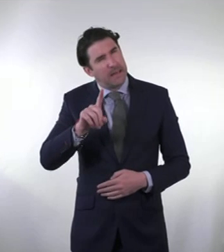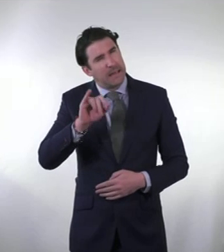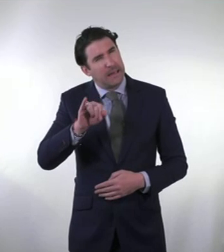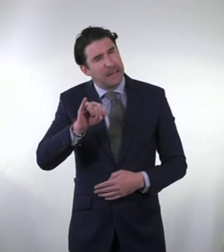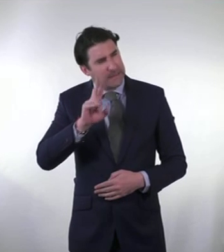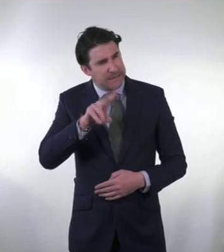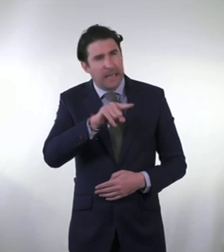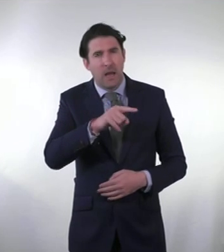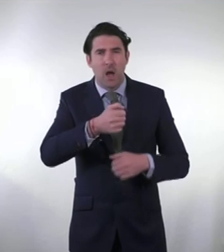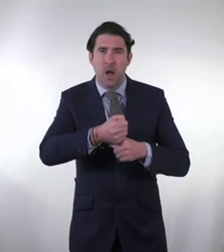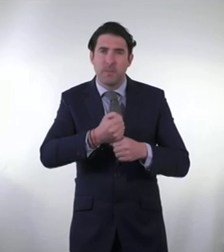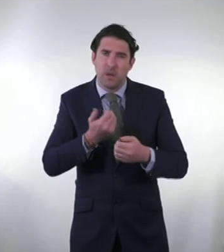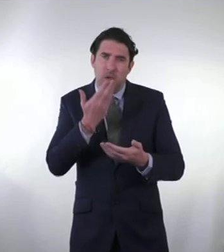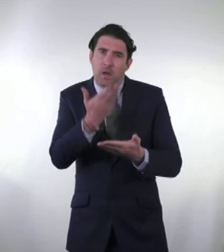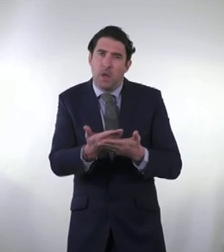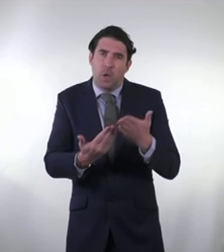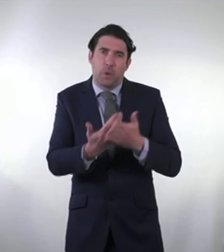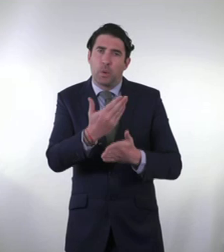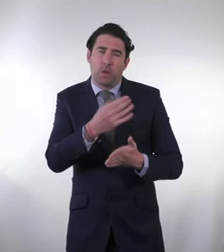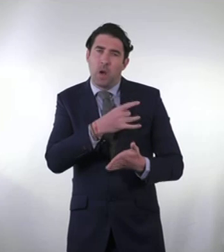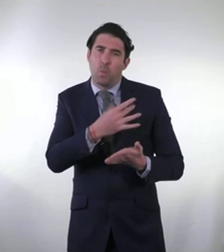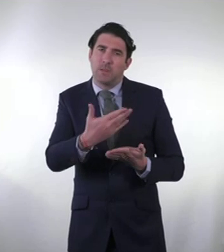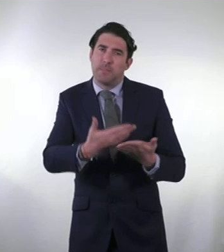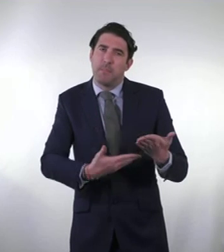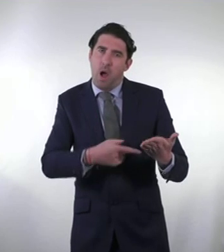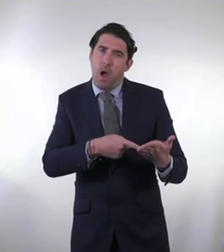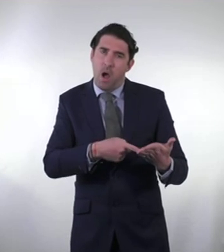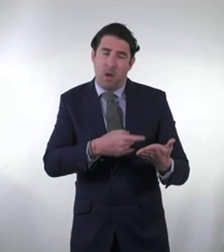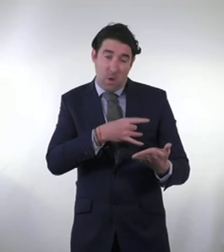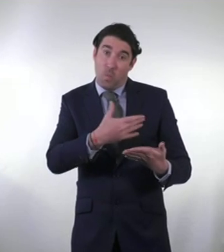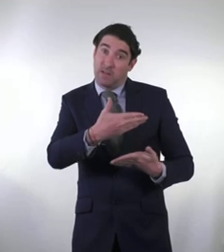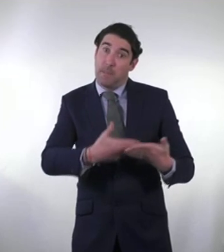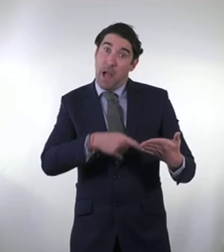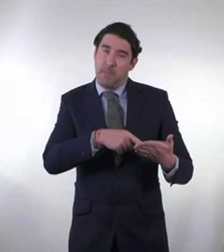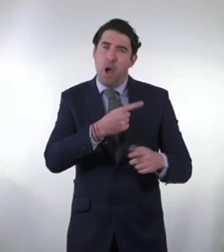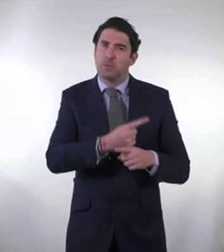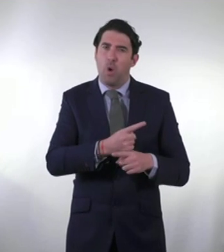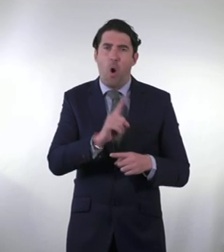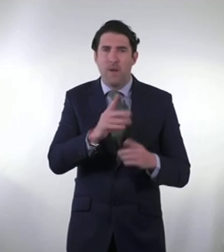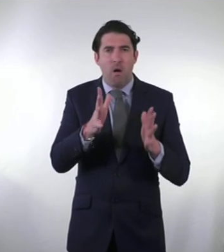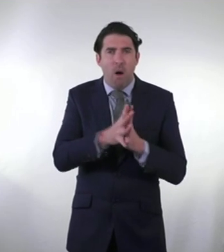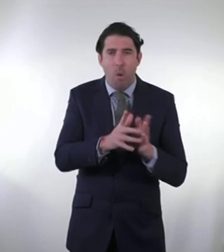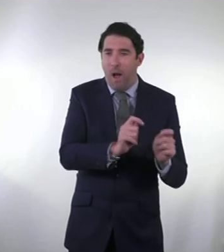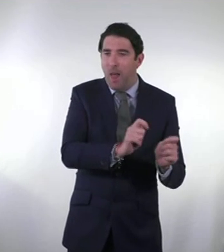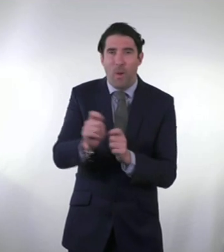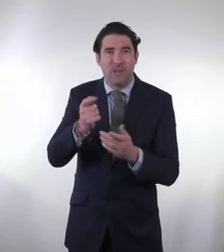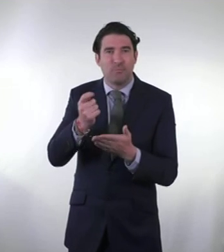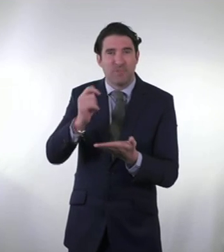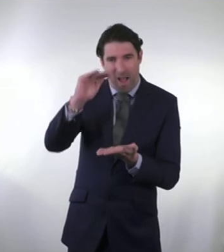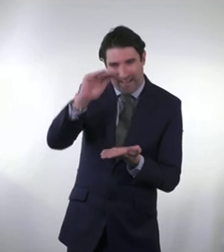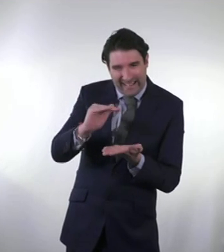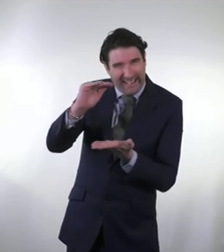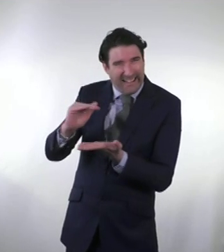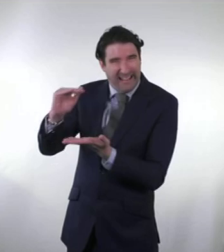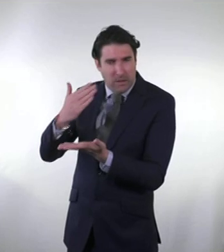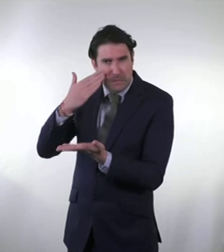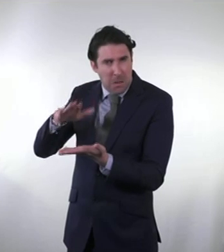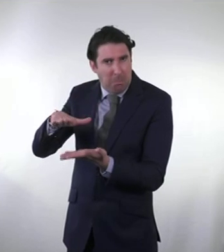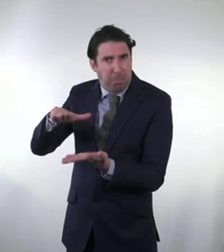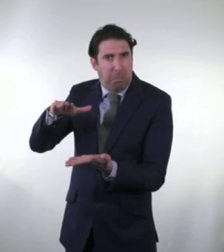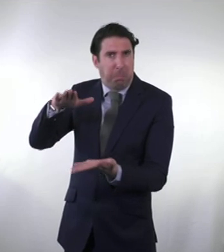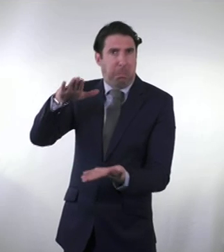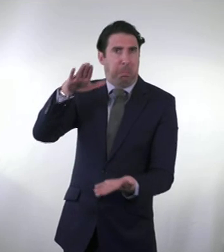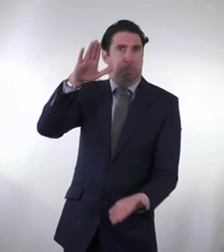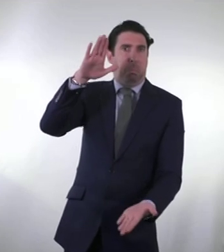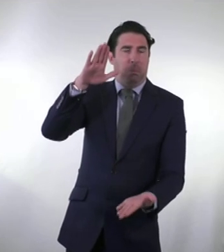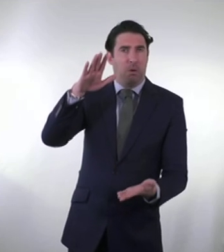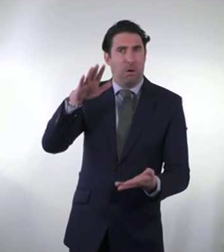It has overshot in terms of numbers, and the investment is concreting down rather than levelling up, so will my right hon.